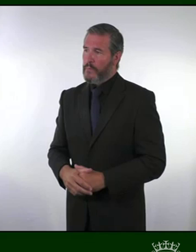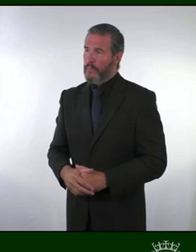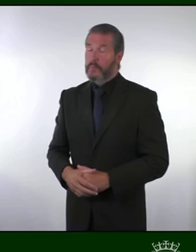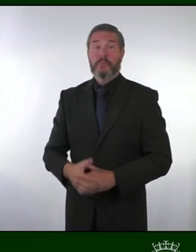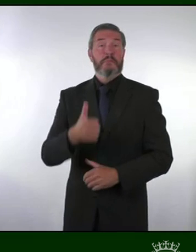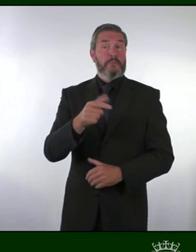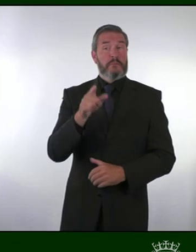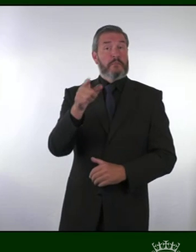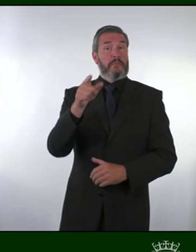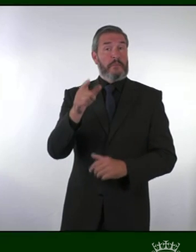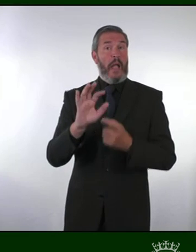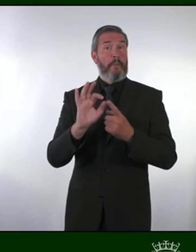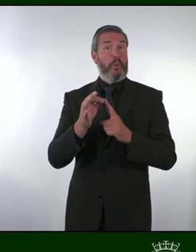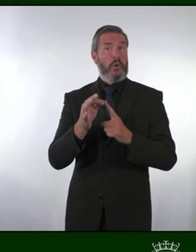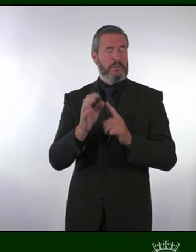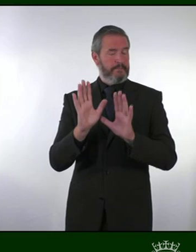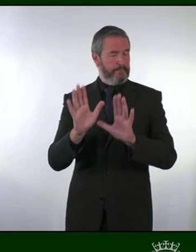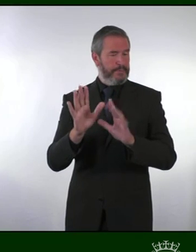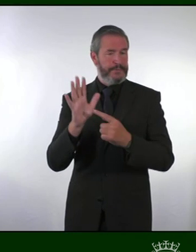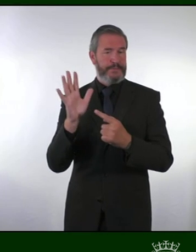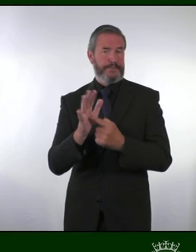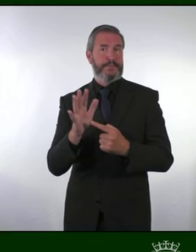The honourable Lady has made an extremely important point.